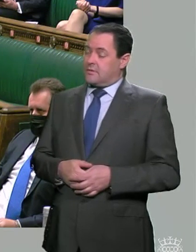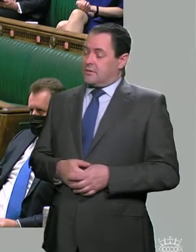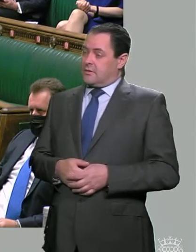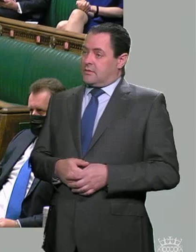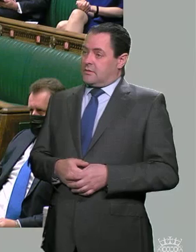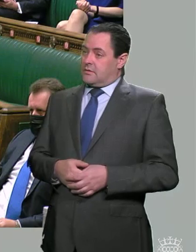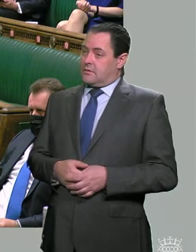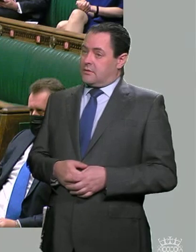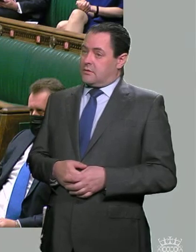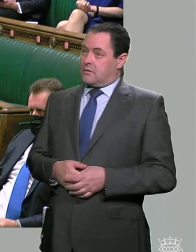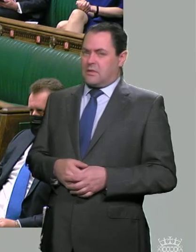That is weak.